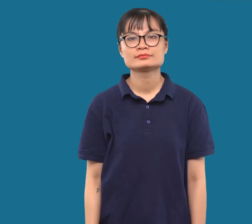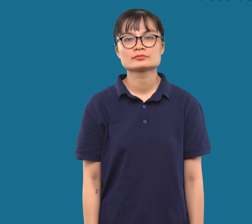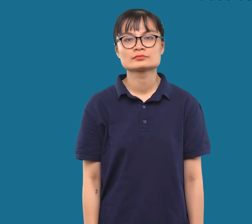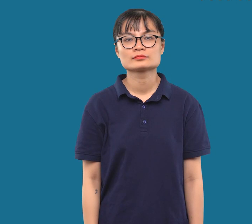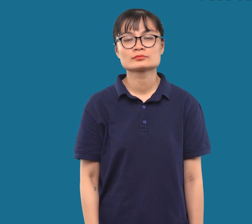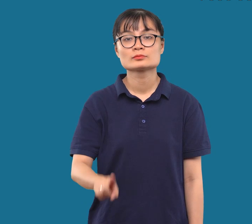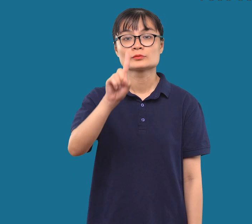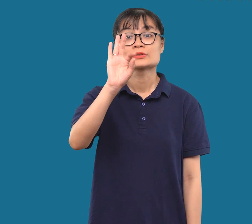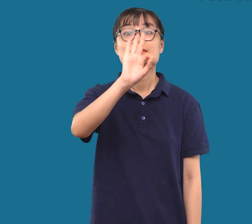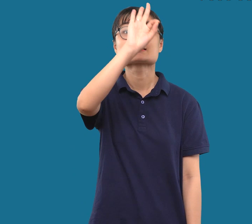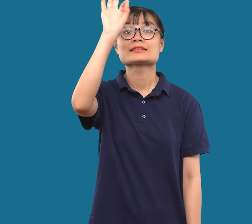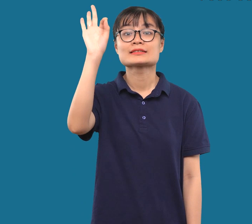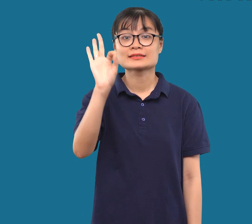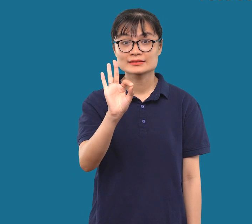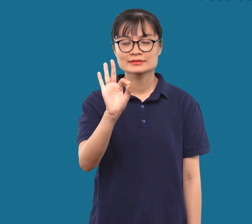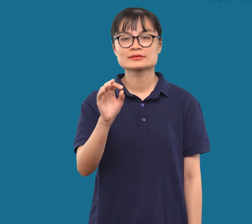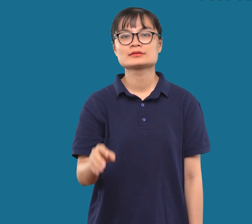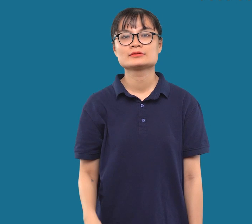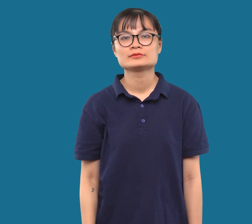1 000 000 000 (một tỉ)